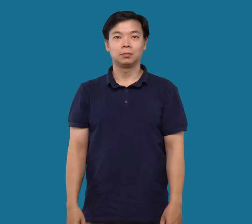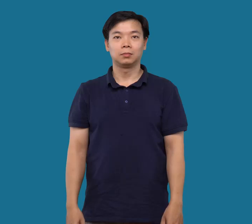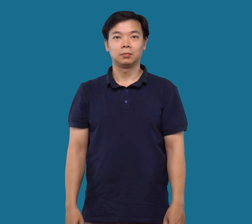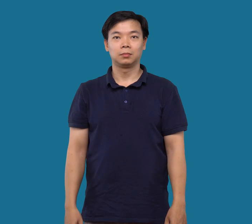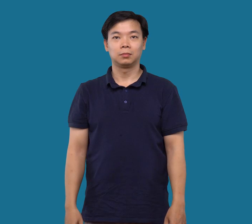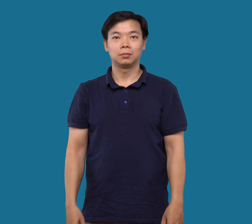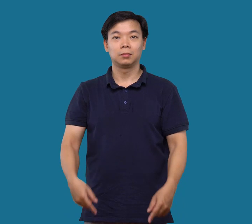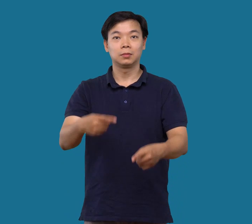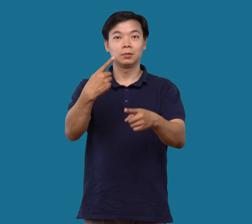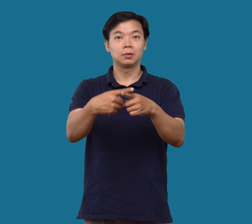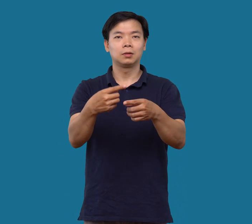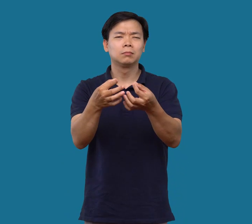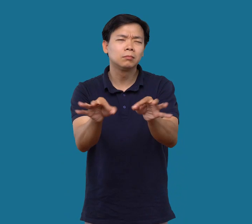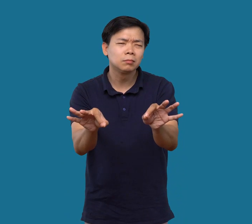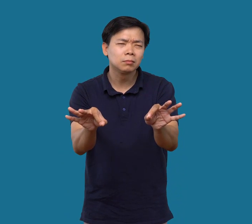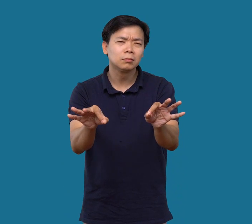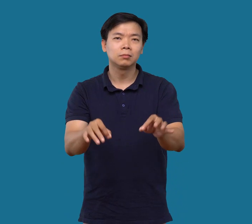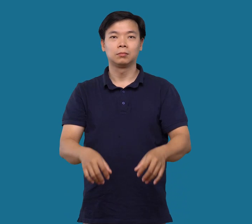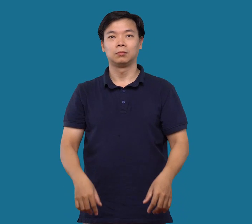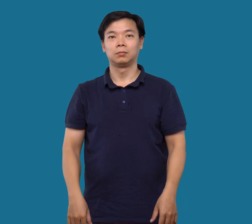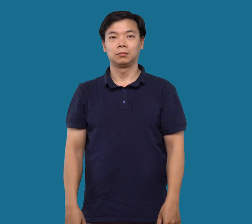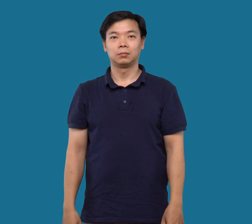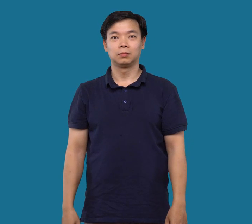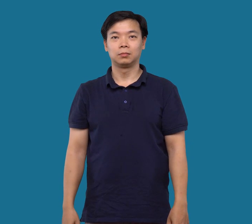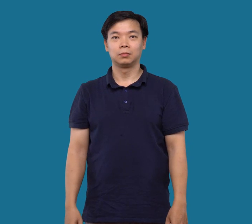tên là gì?